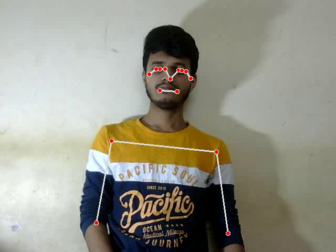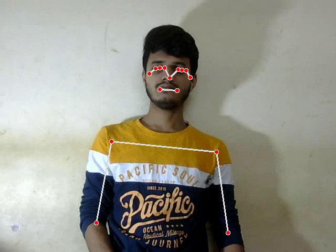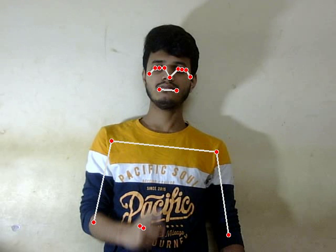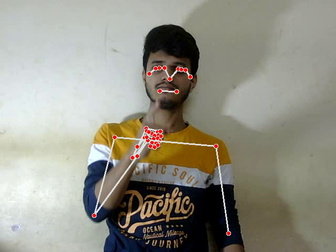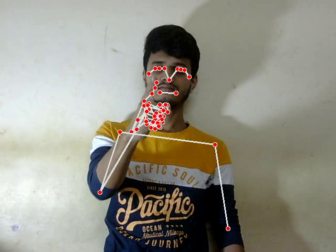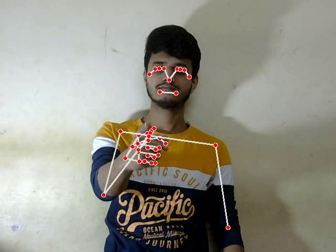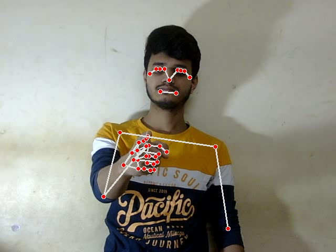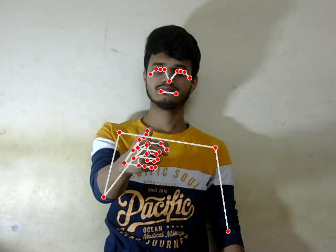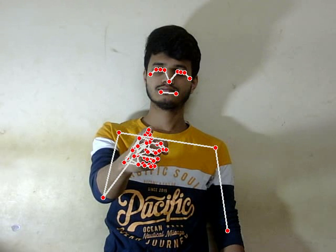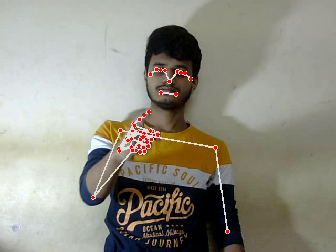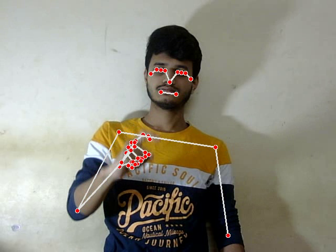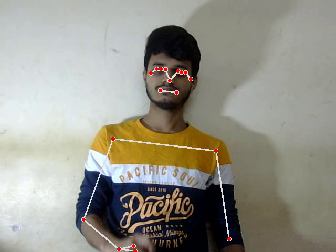you